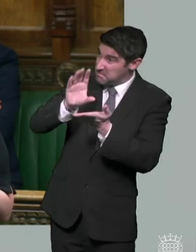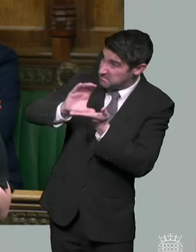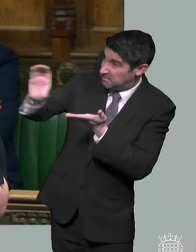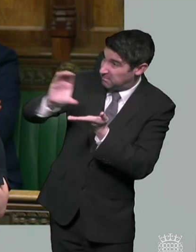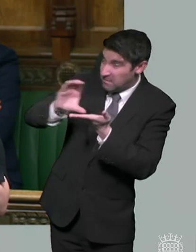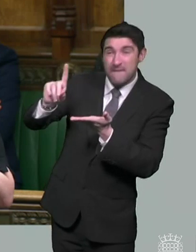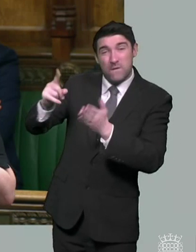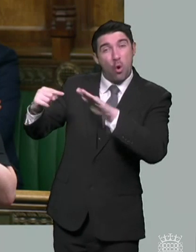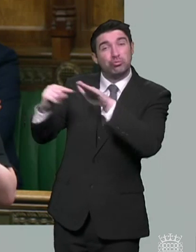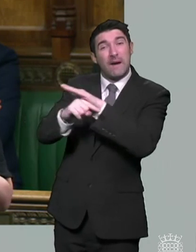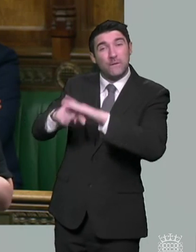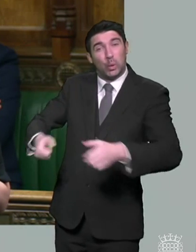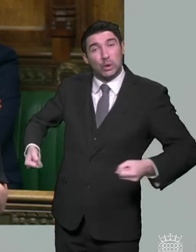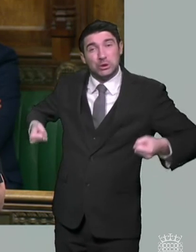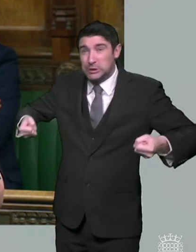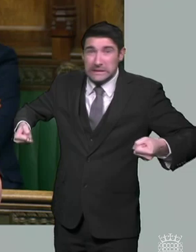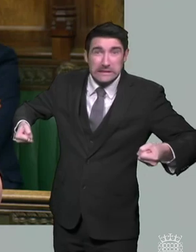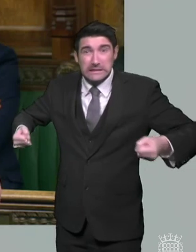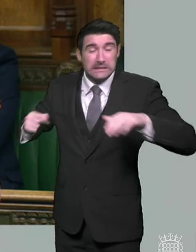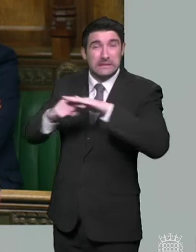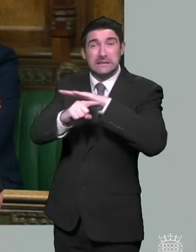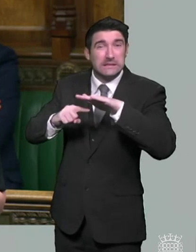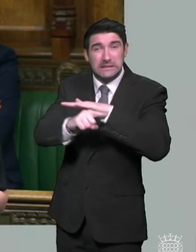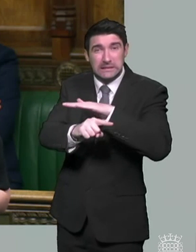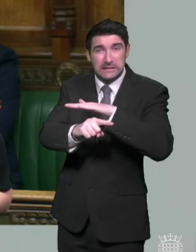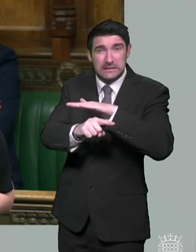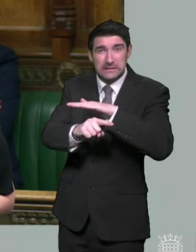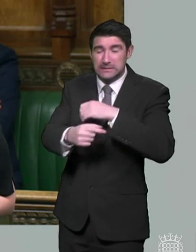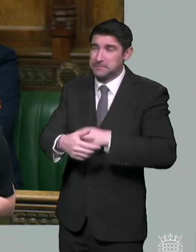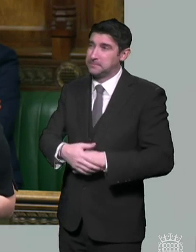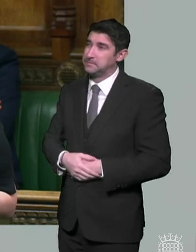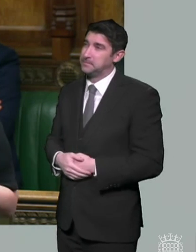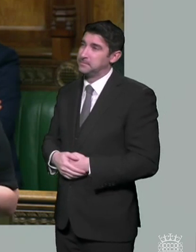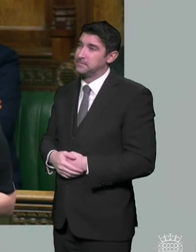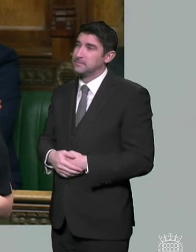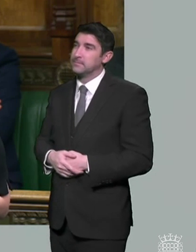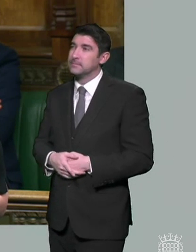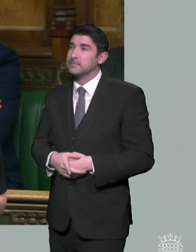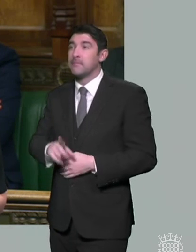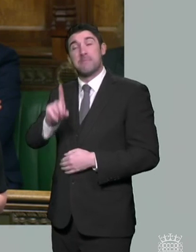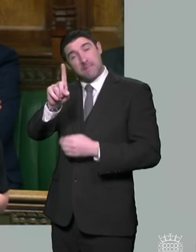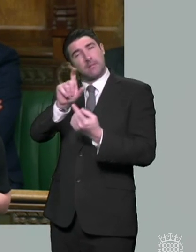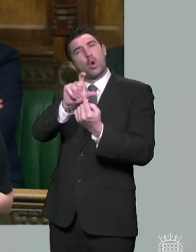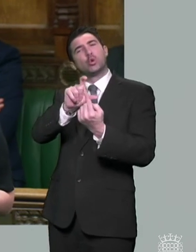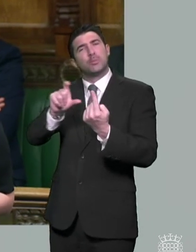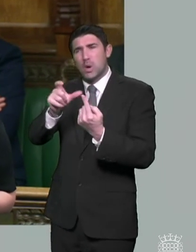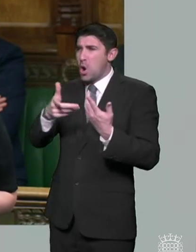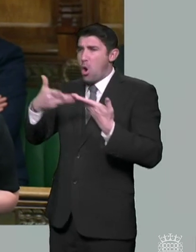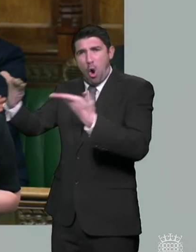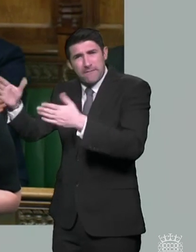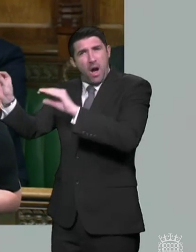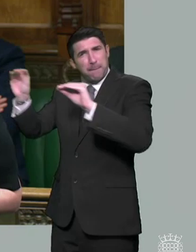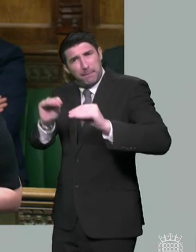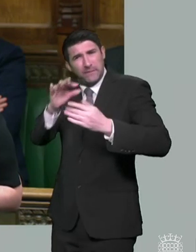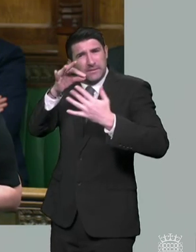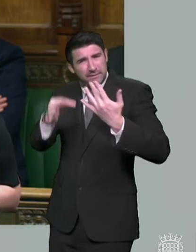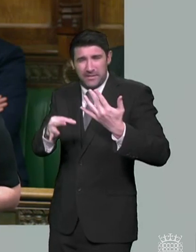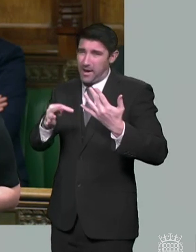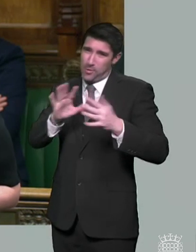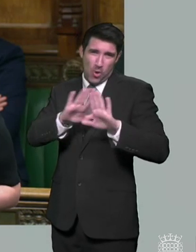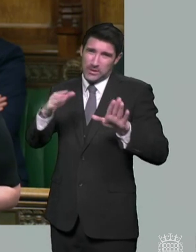The community sponsorship route is a slow process, however, and it will struggle to meet the challenge that we face.